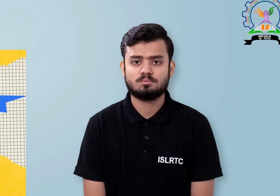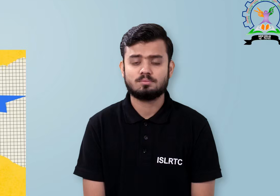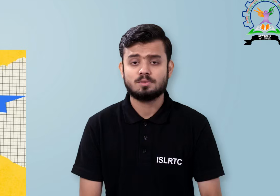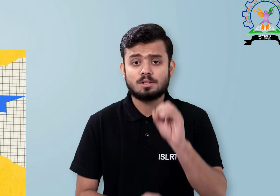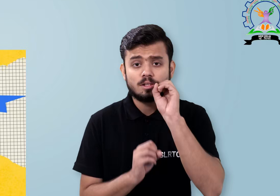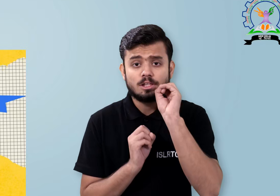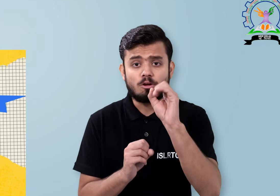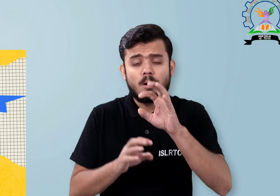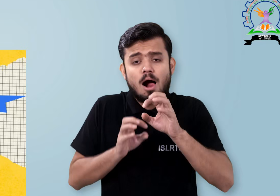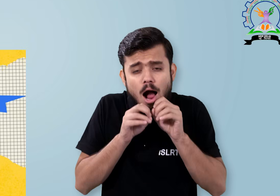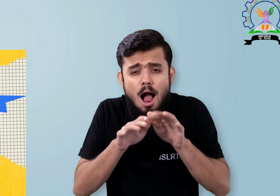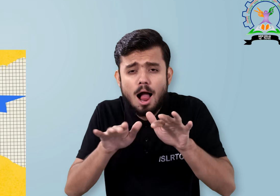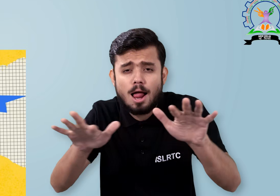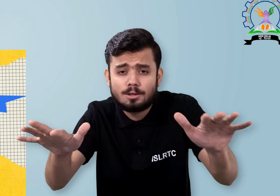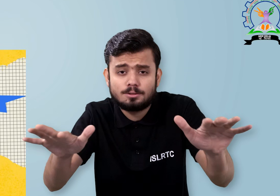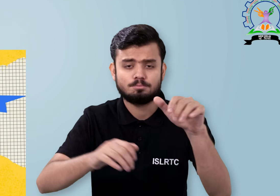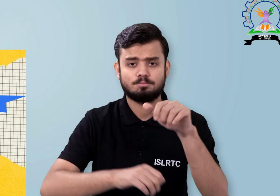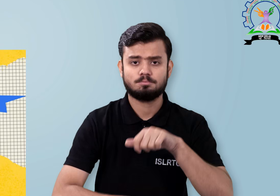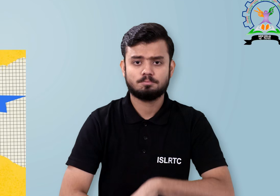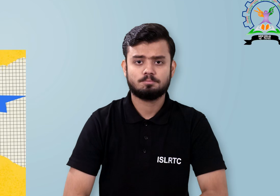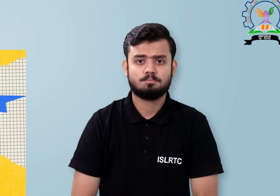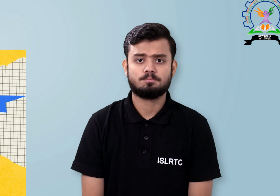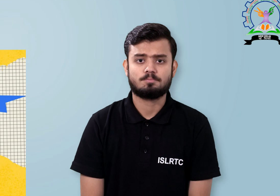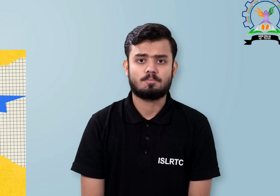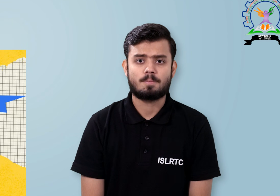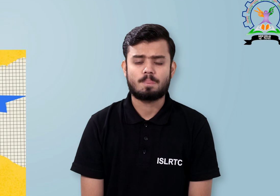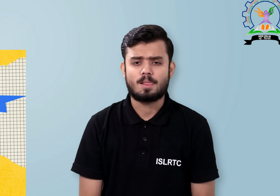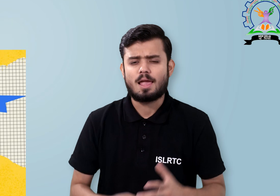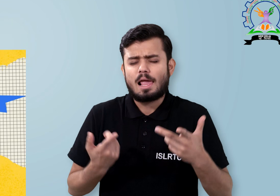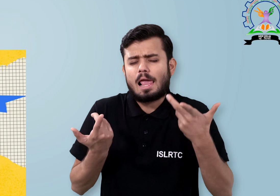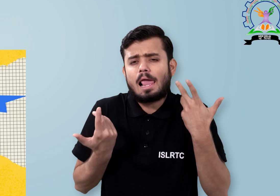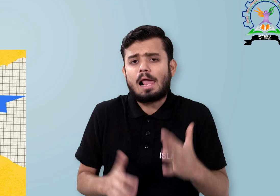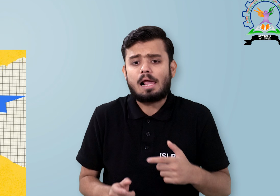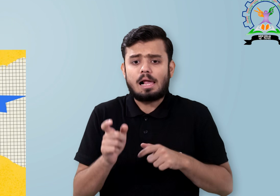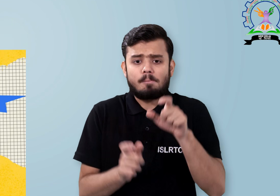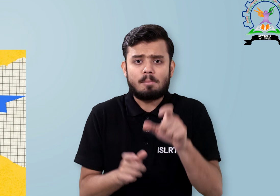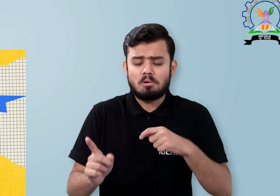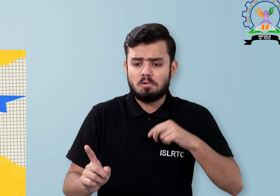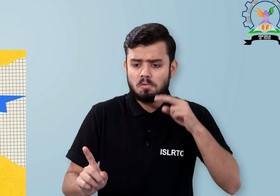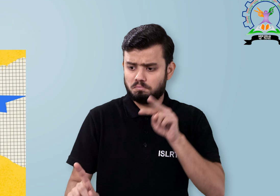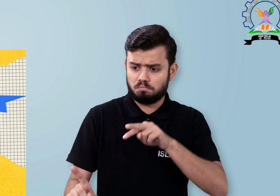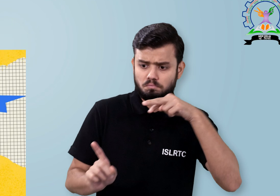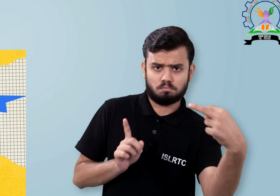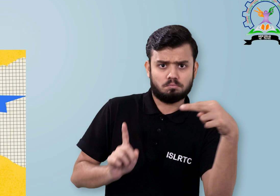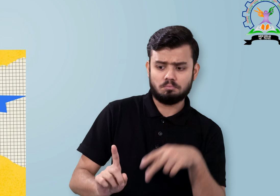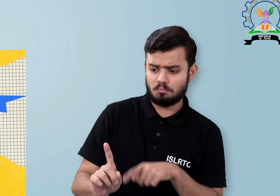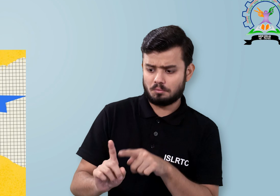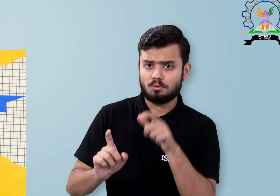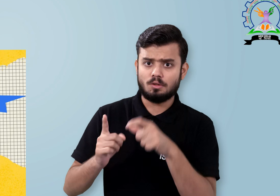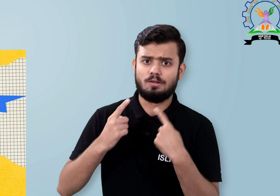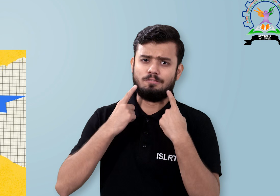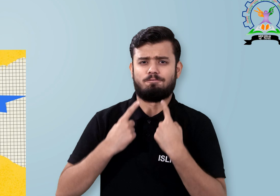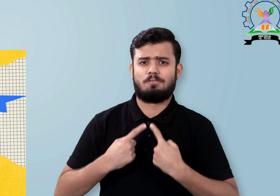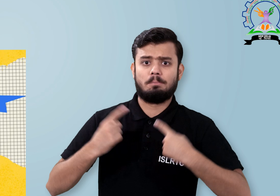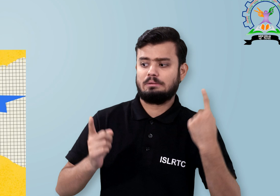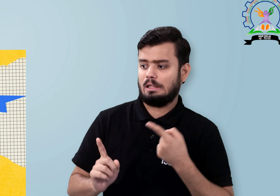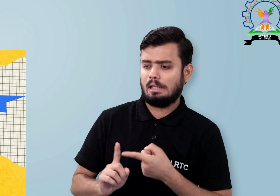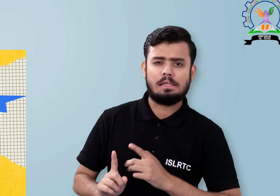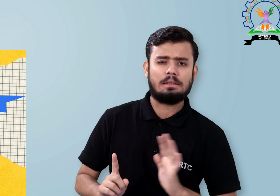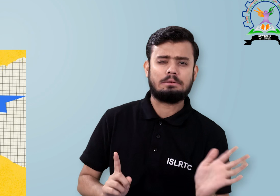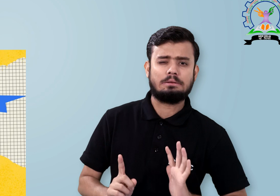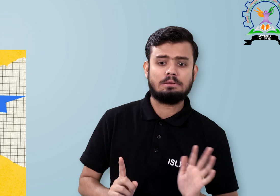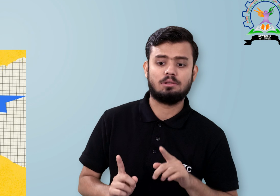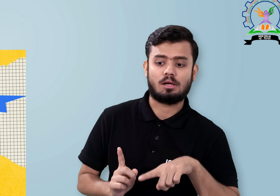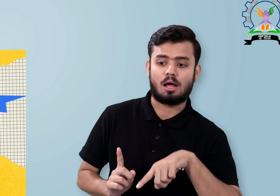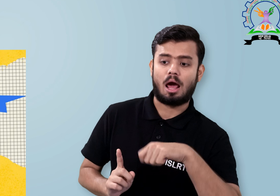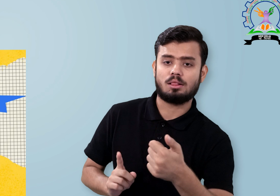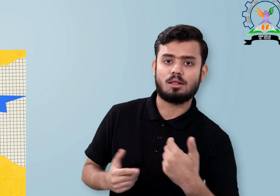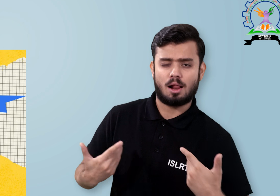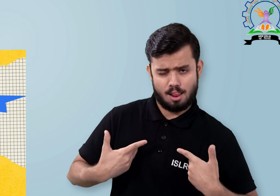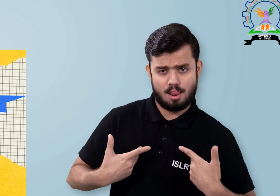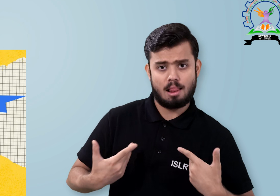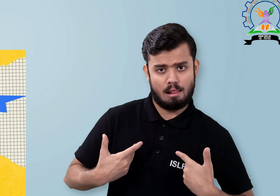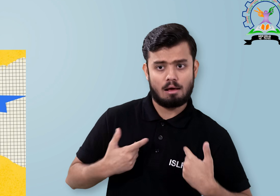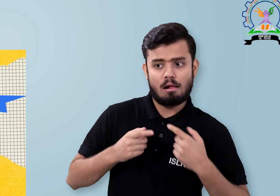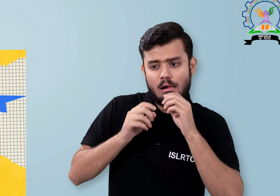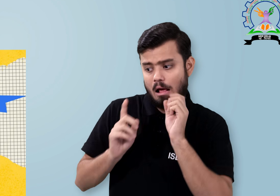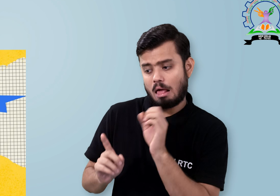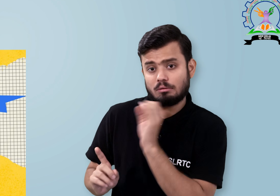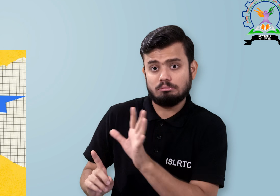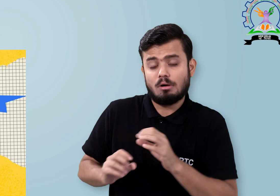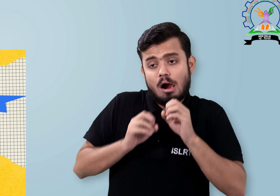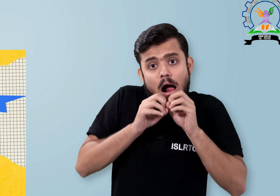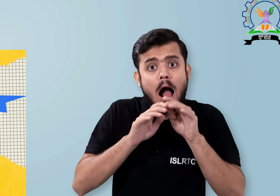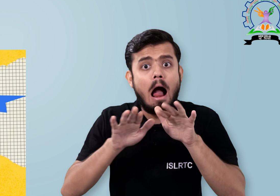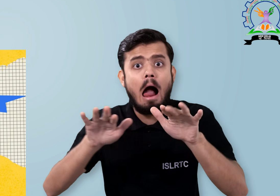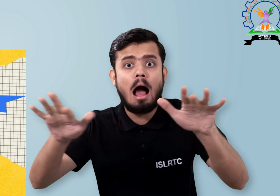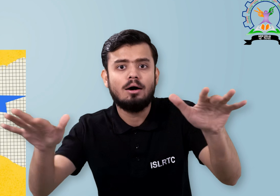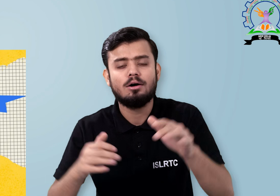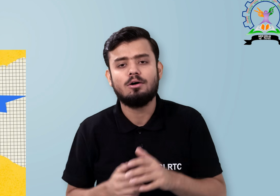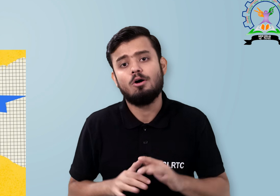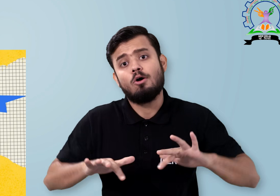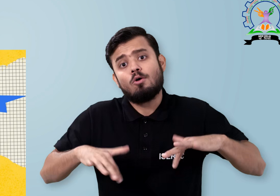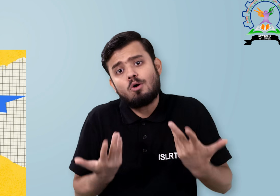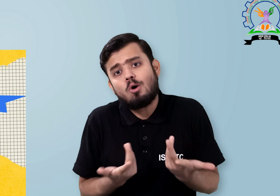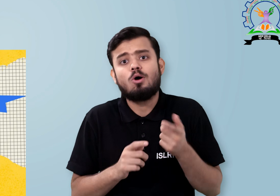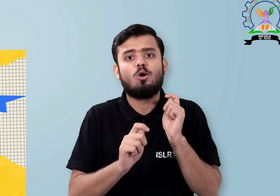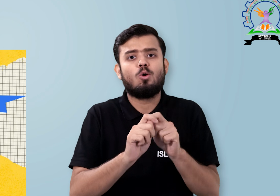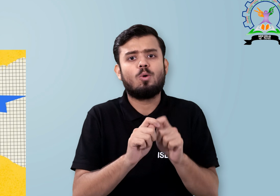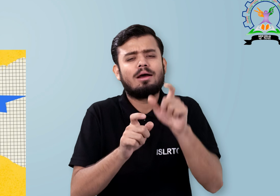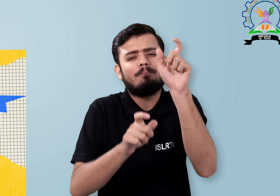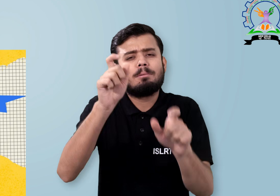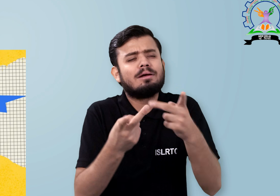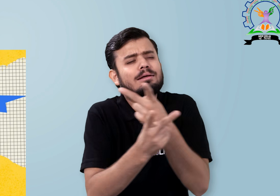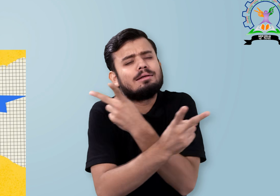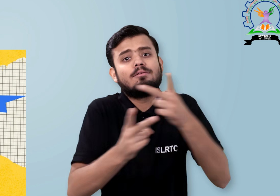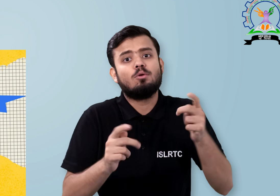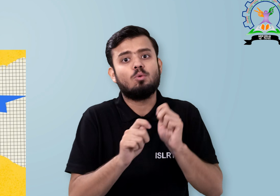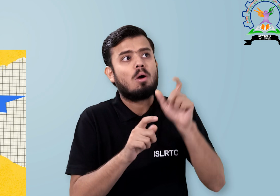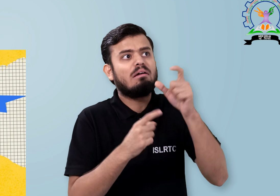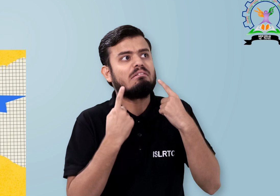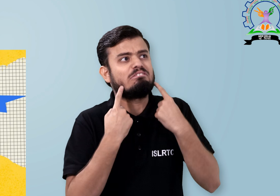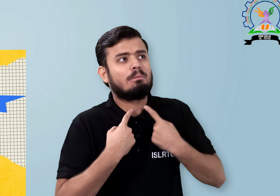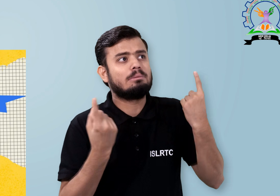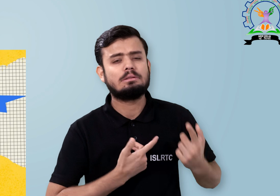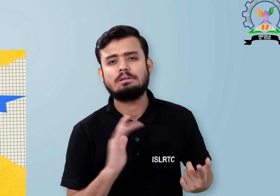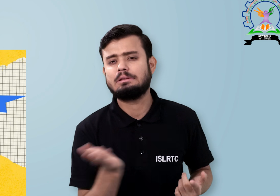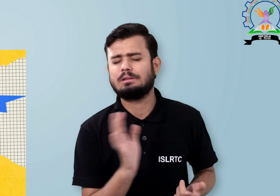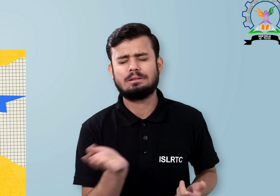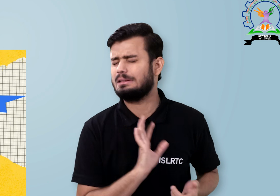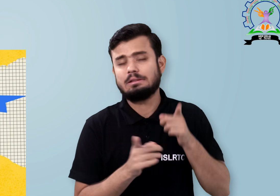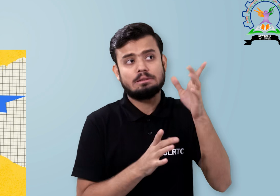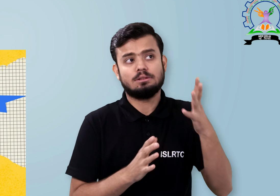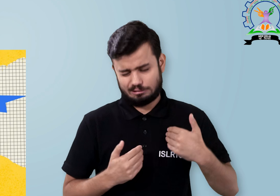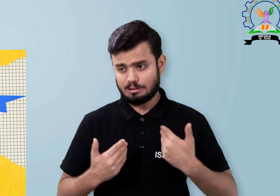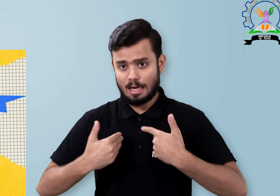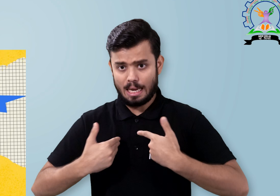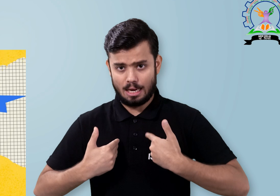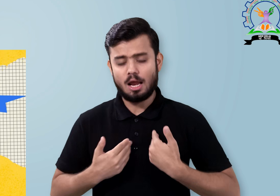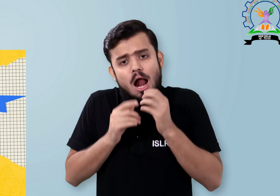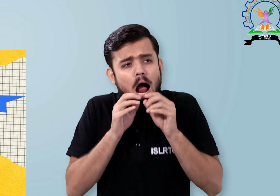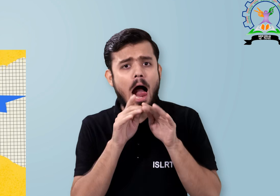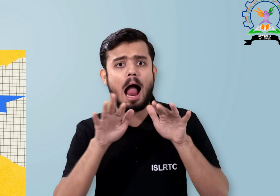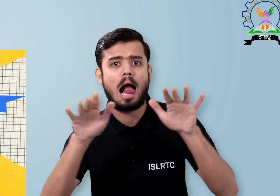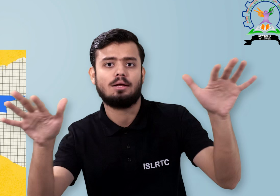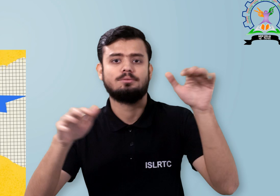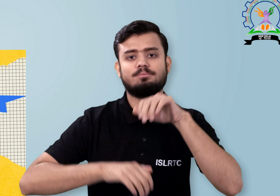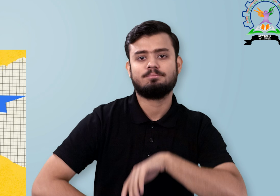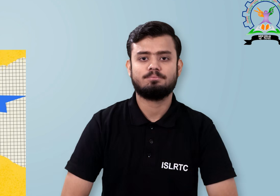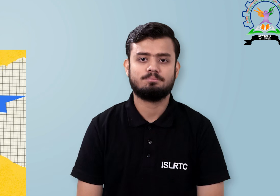Propaganda Information, especially of a biased or misleading nature, used to promote a political cause or point of view.